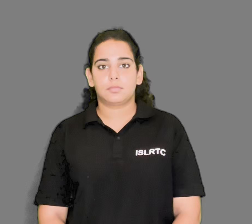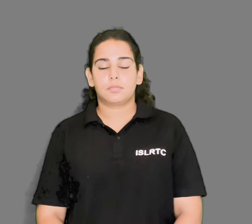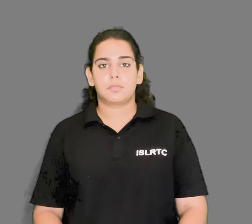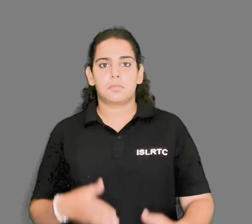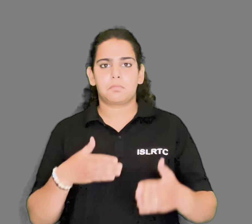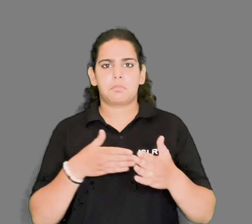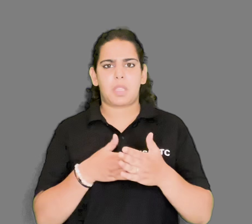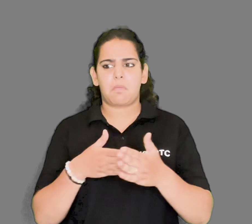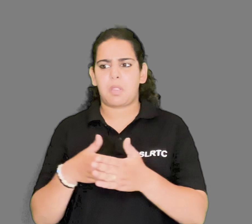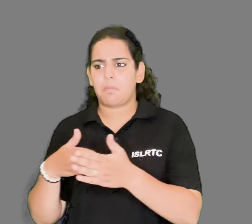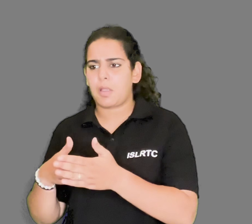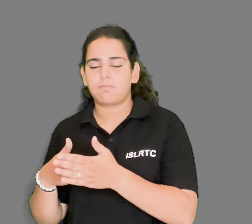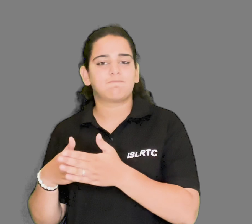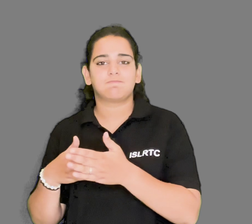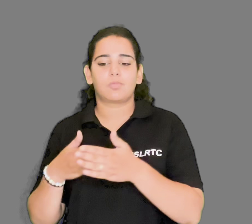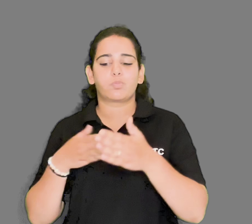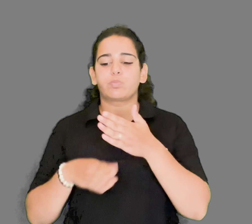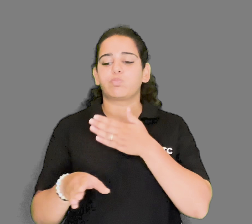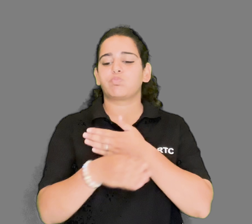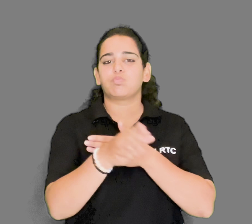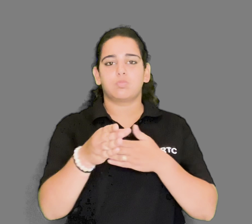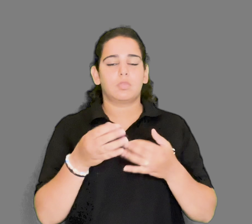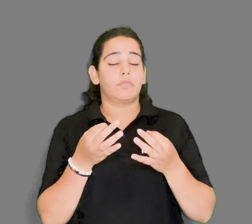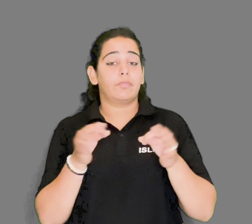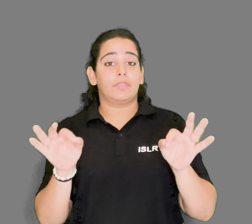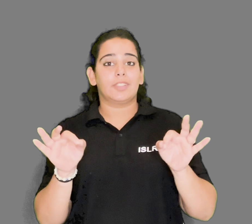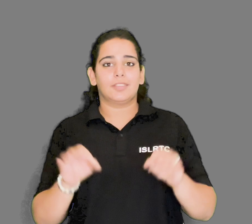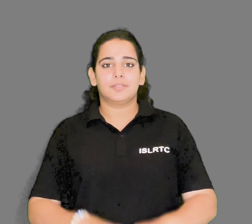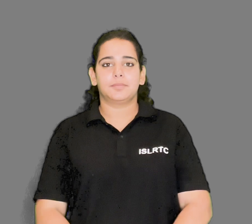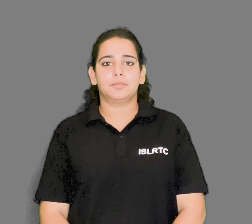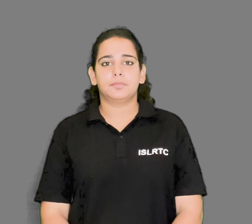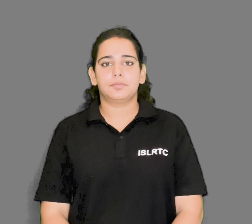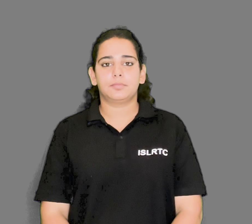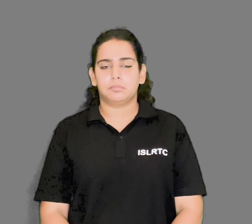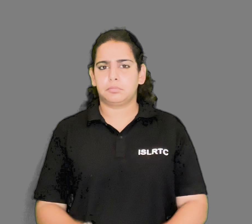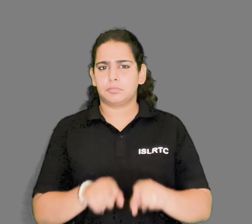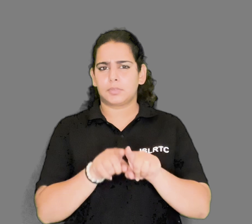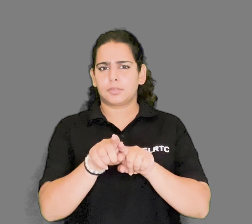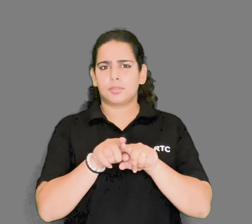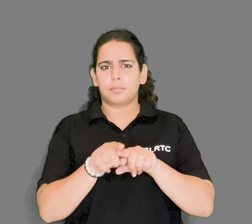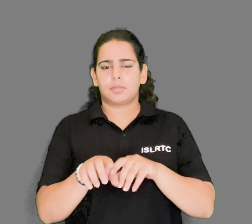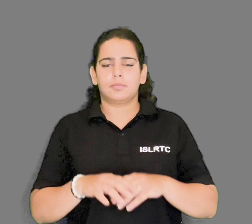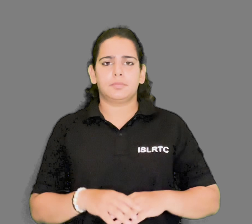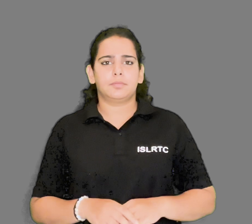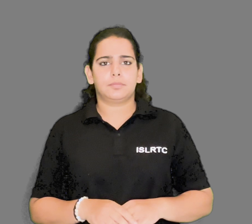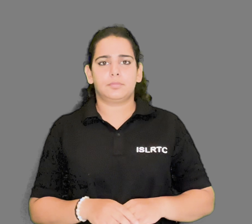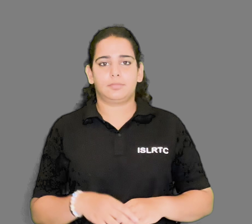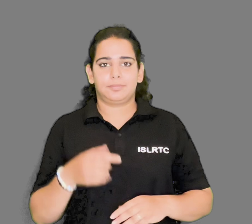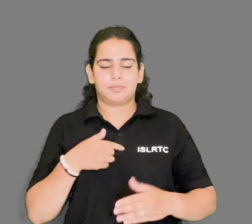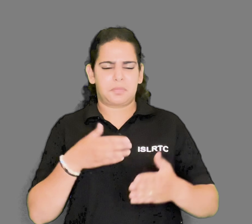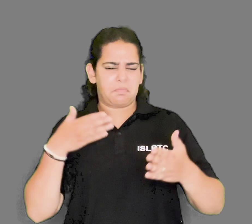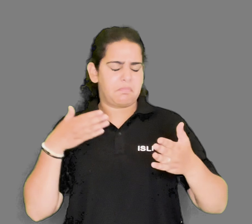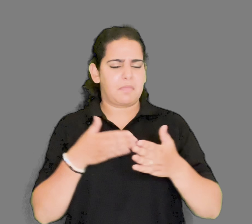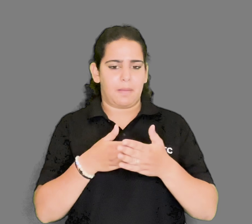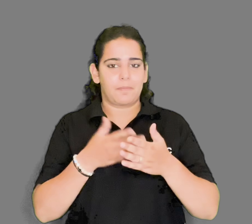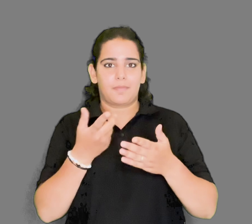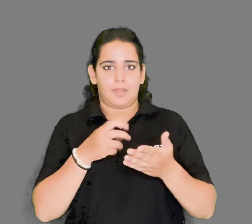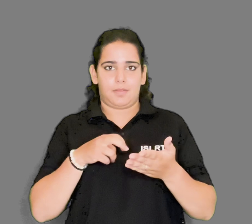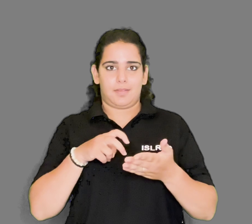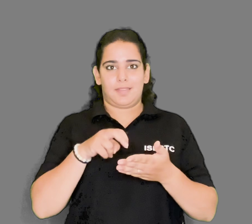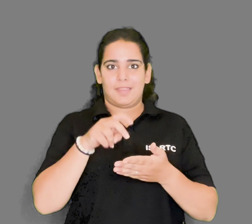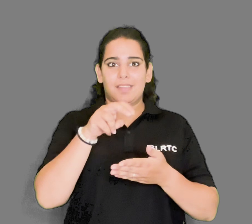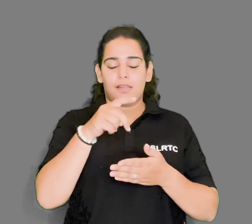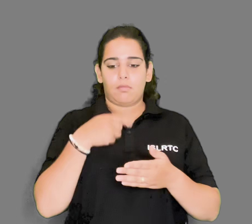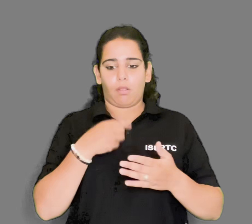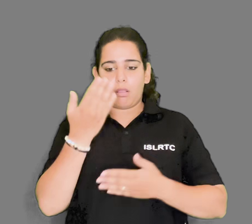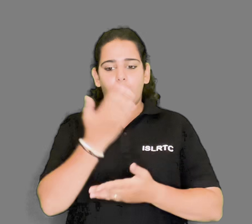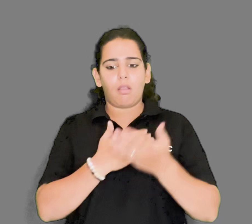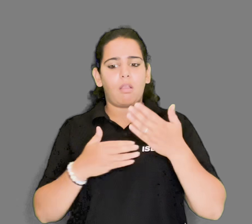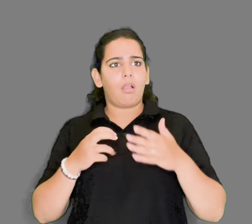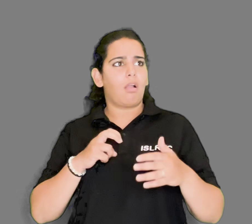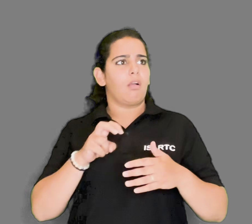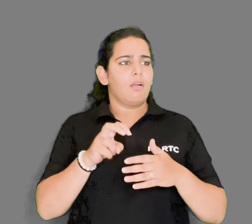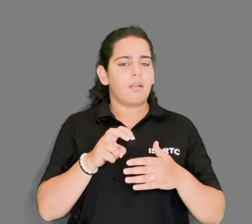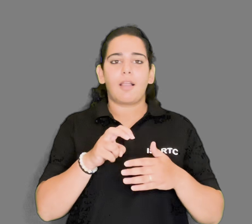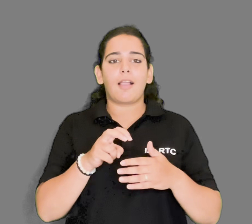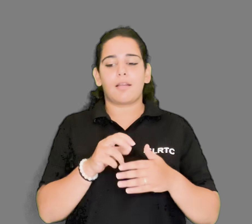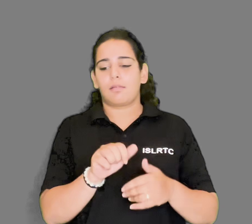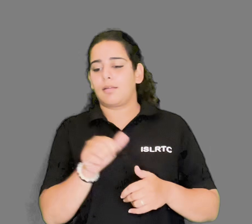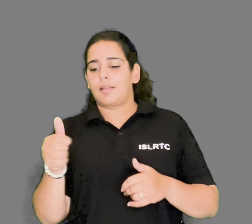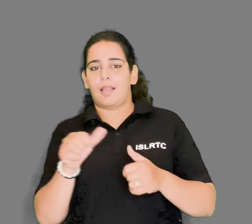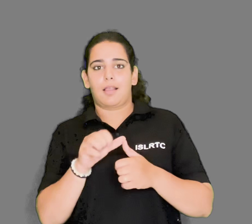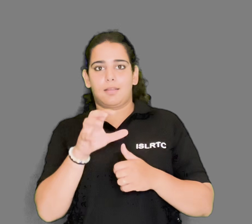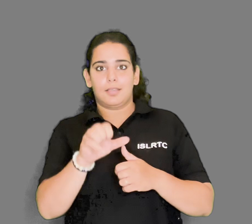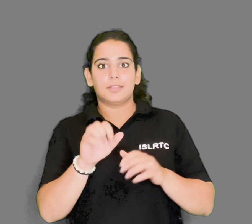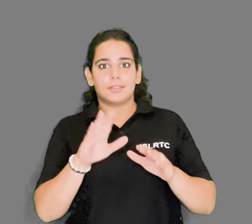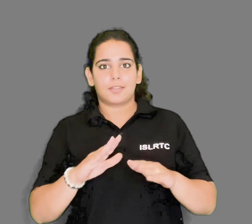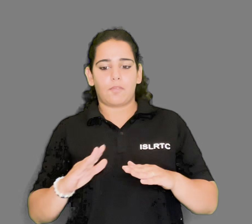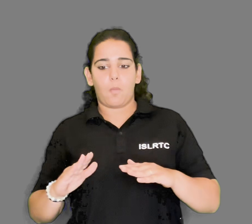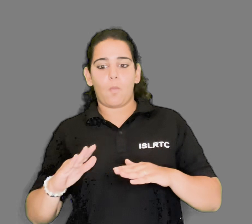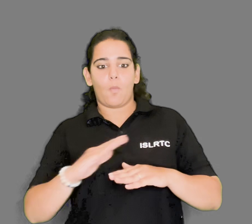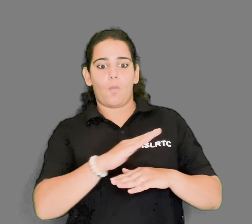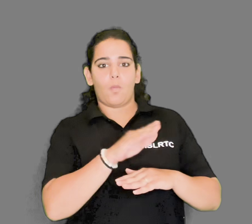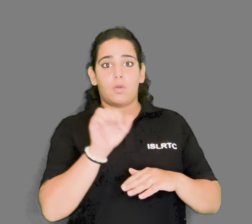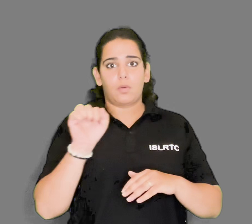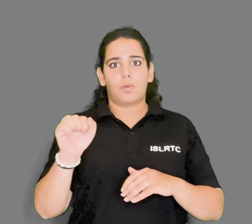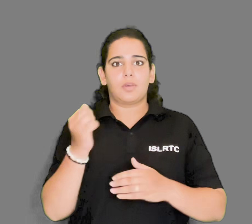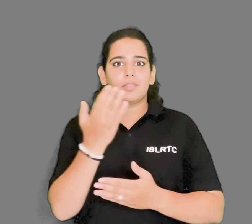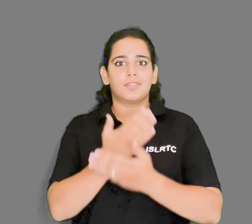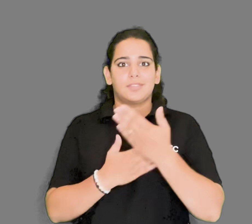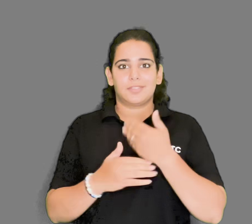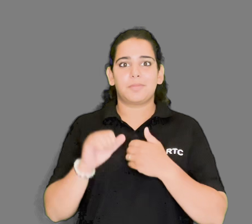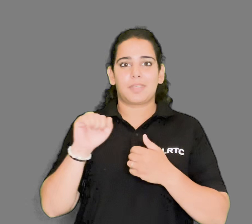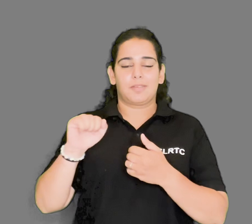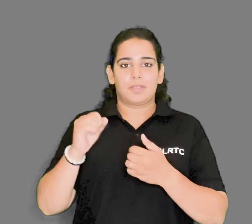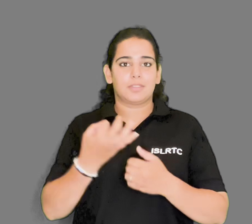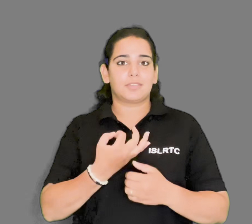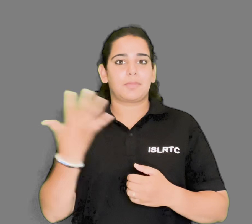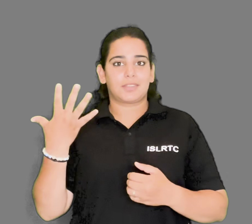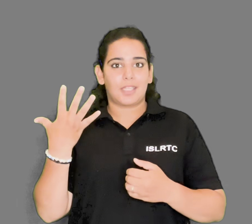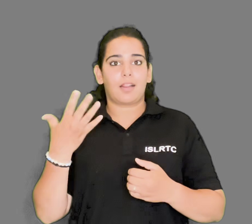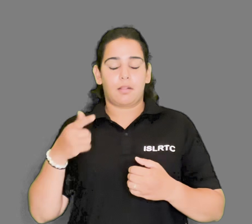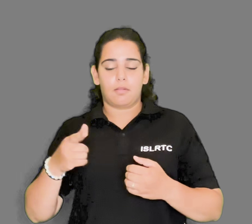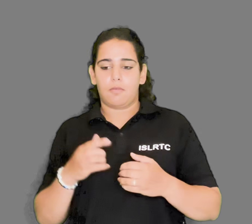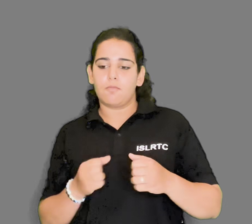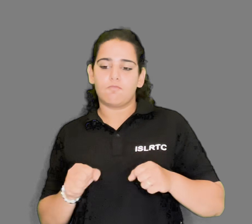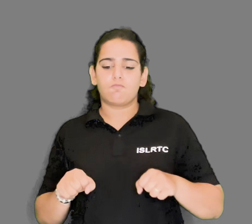Barrier-Free Design The design approach focused on eliminating obstacles that could impede access for people with disabilities, ensuring environments are usable by all individuals